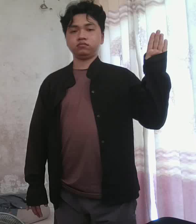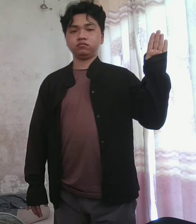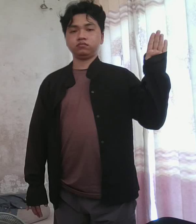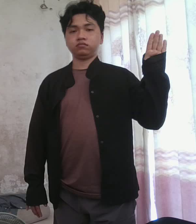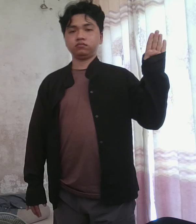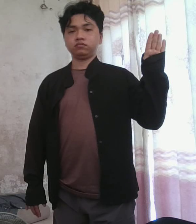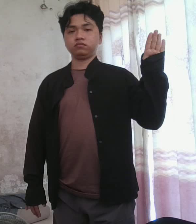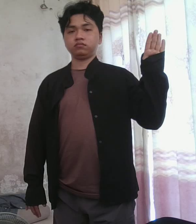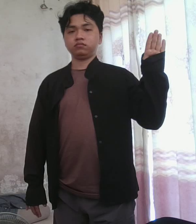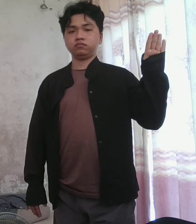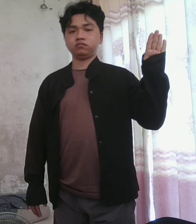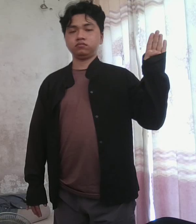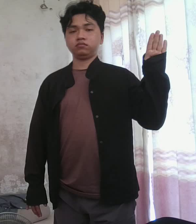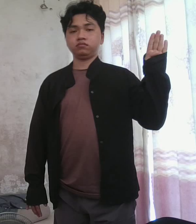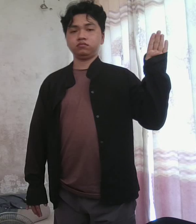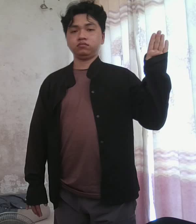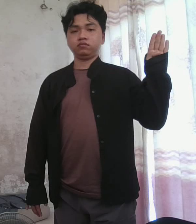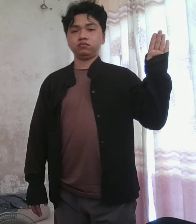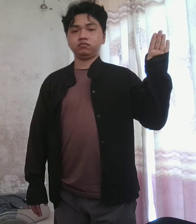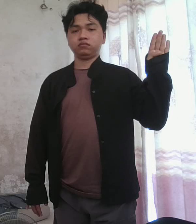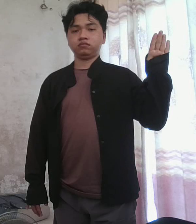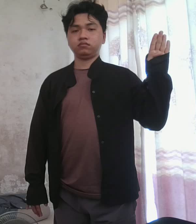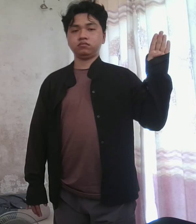b